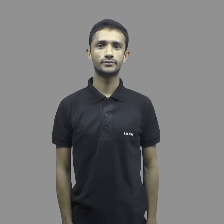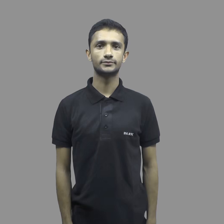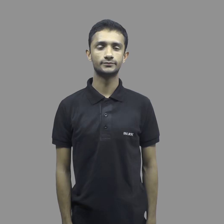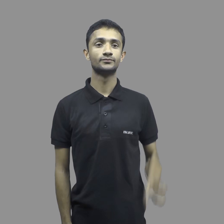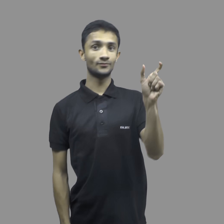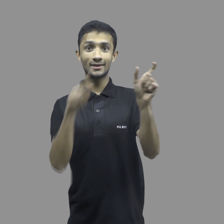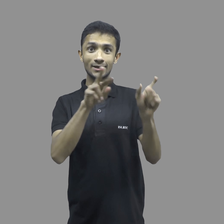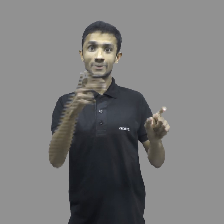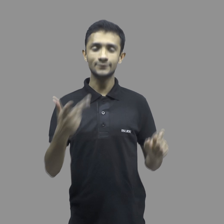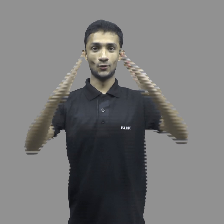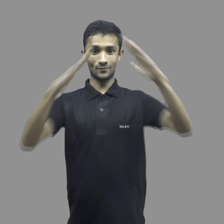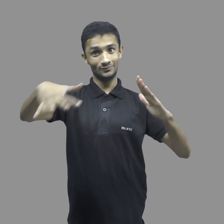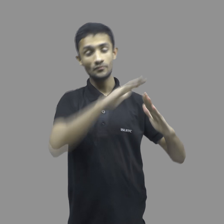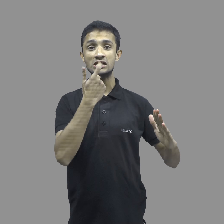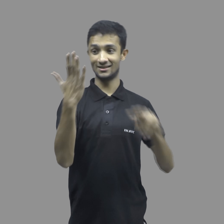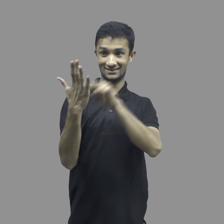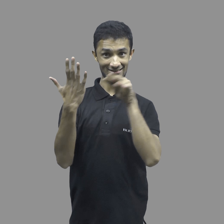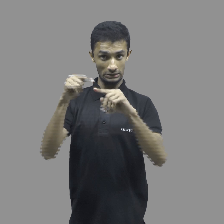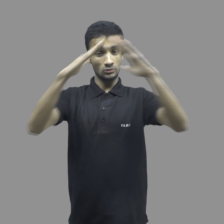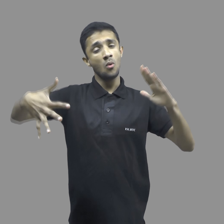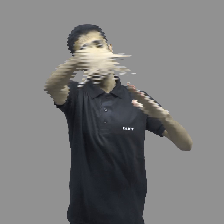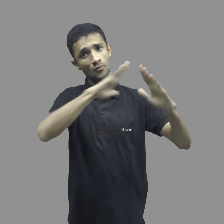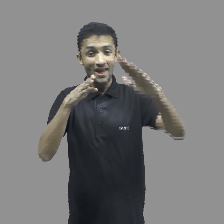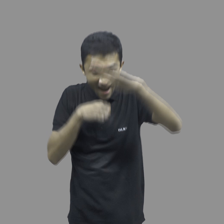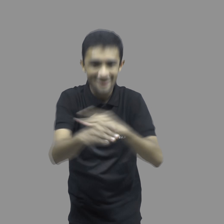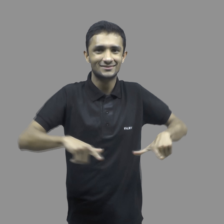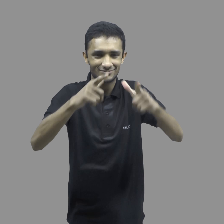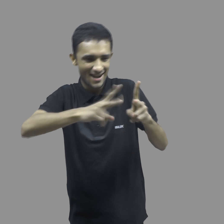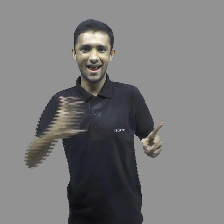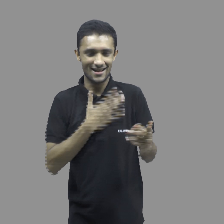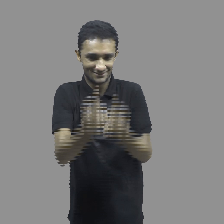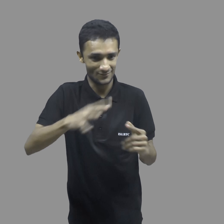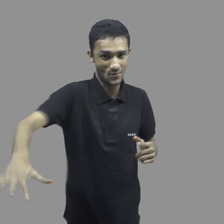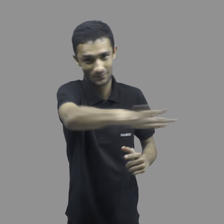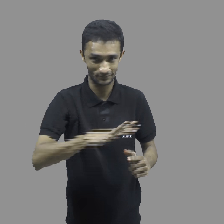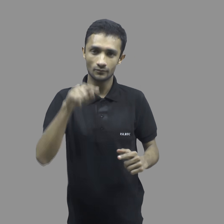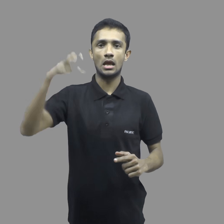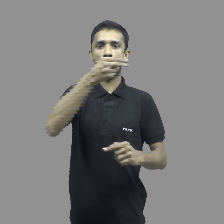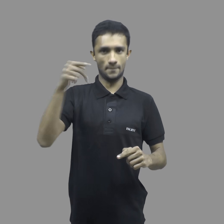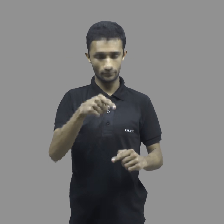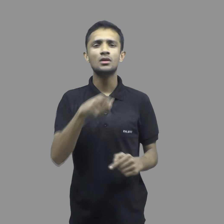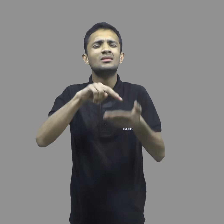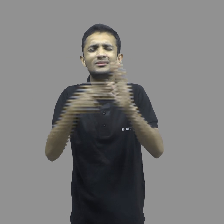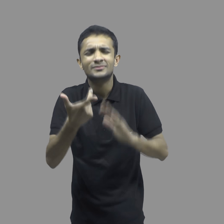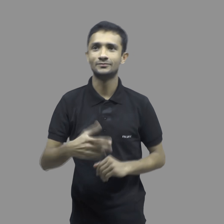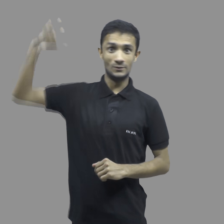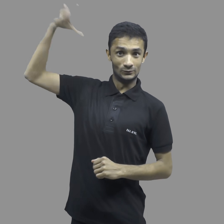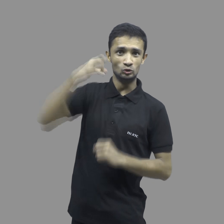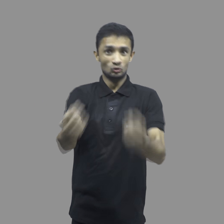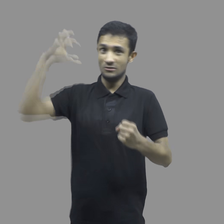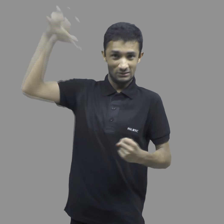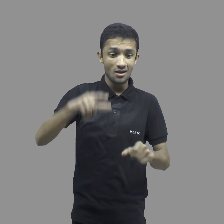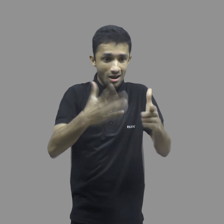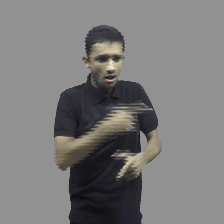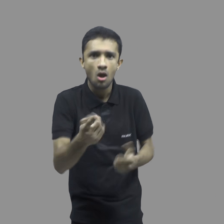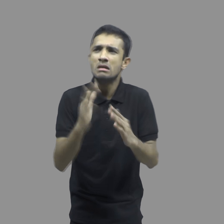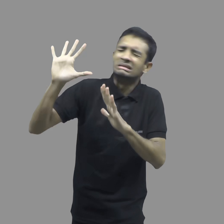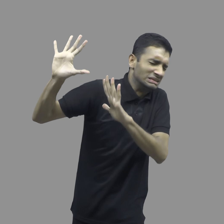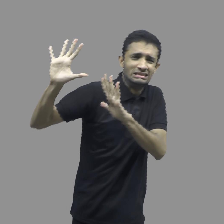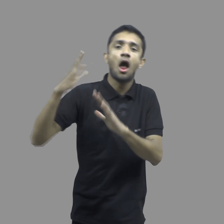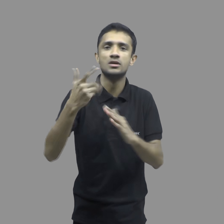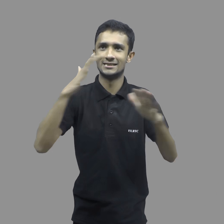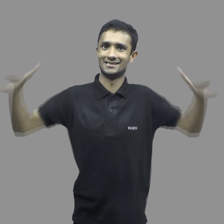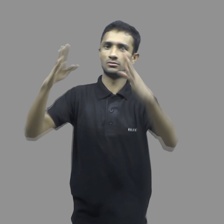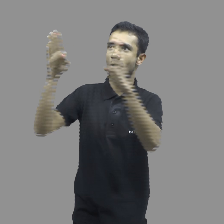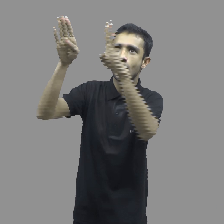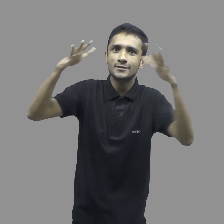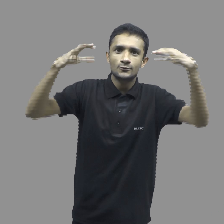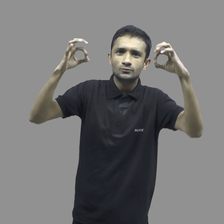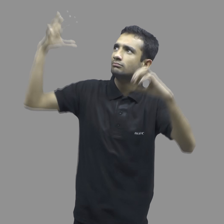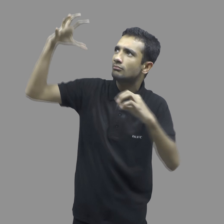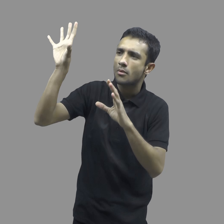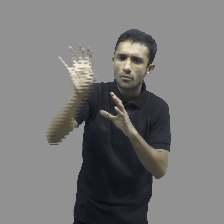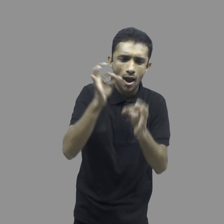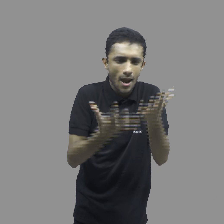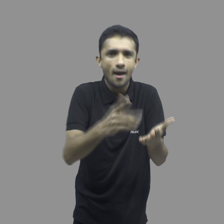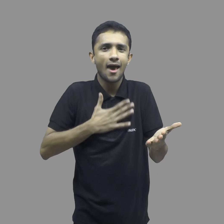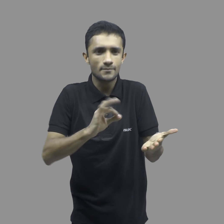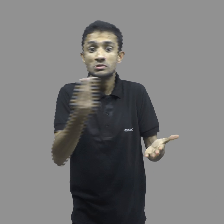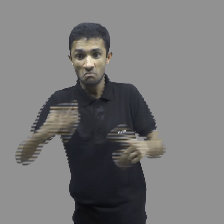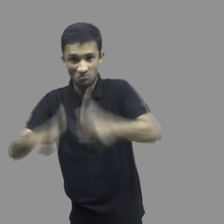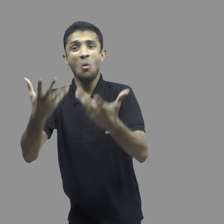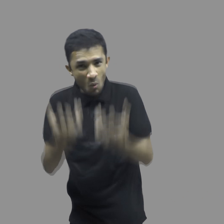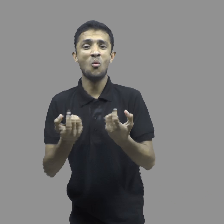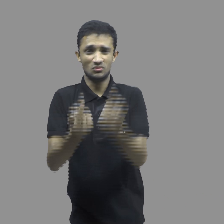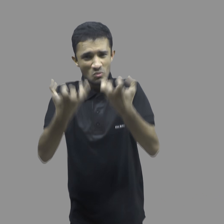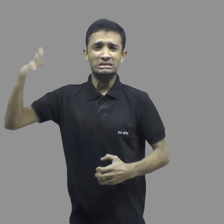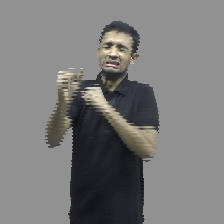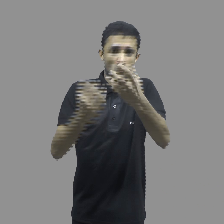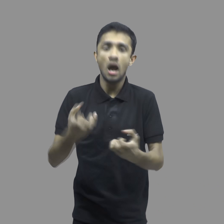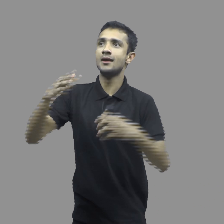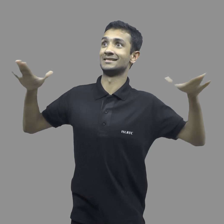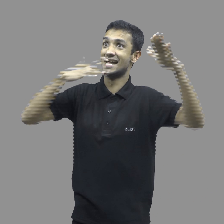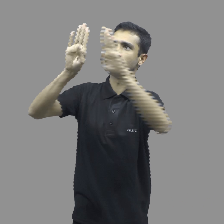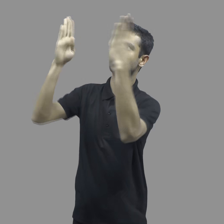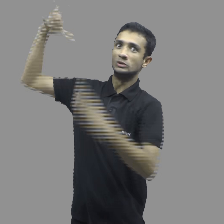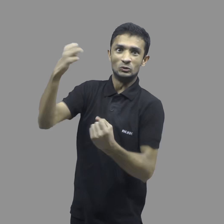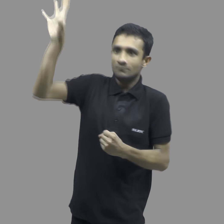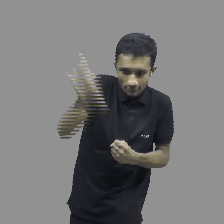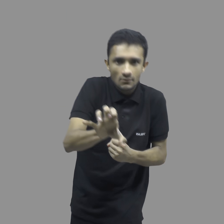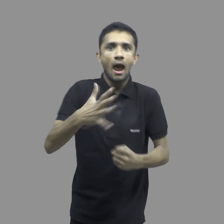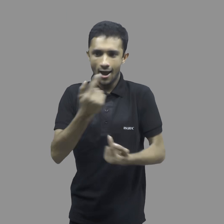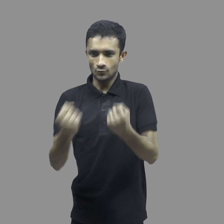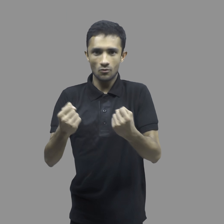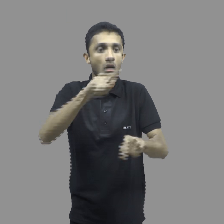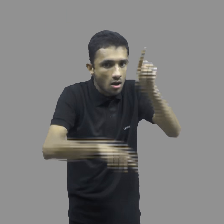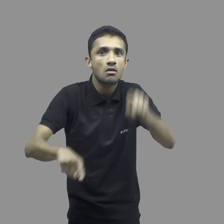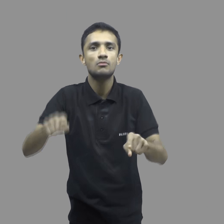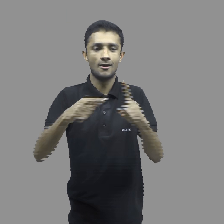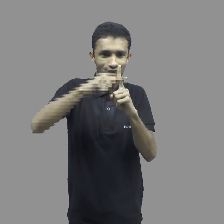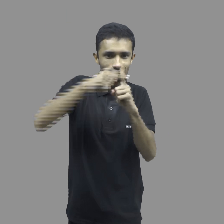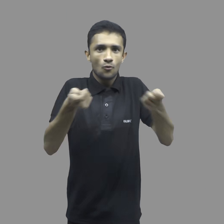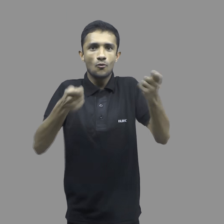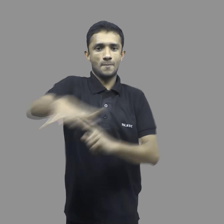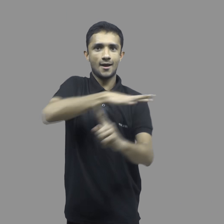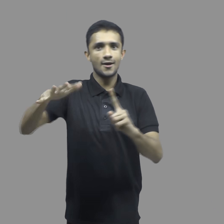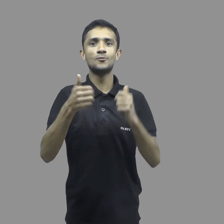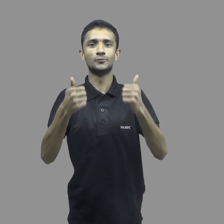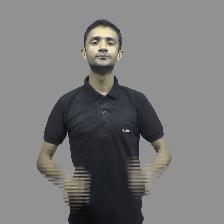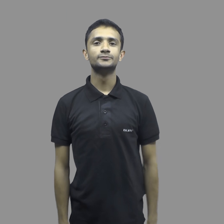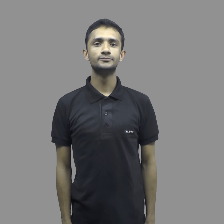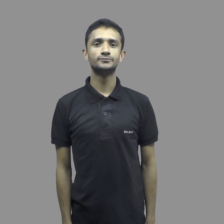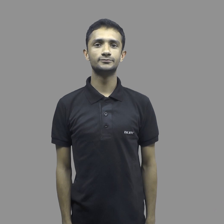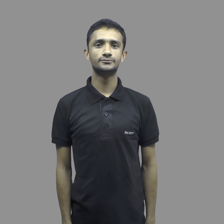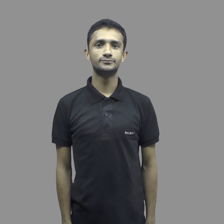Greenhouse